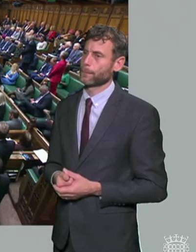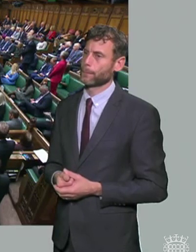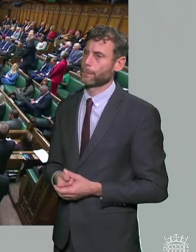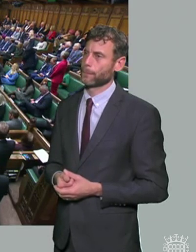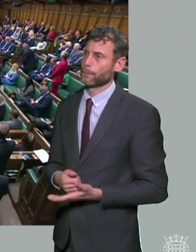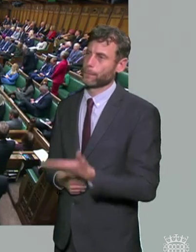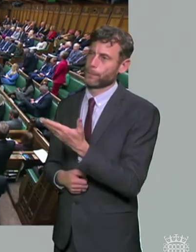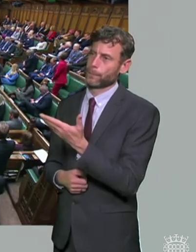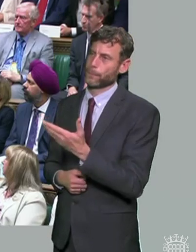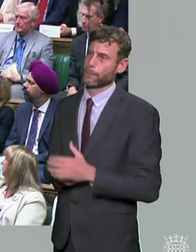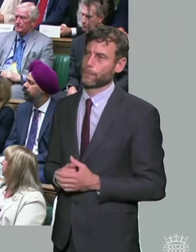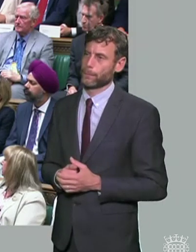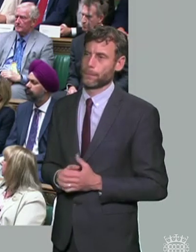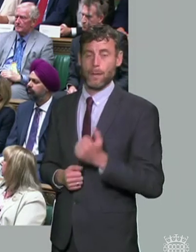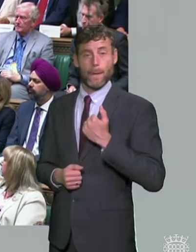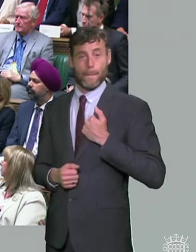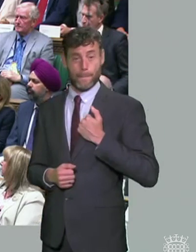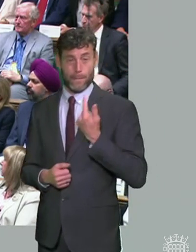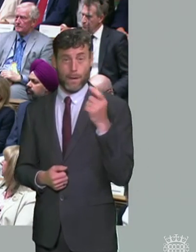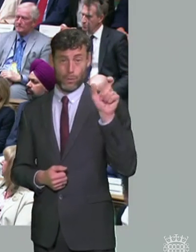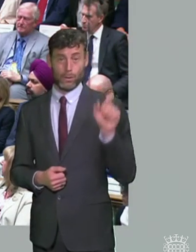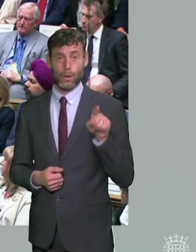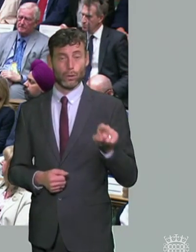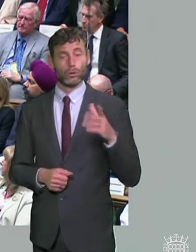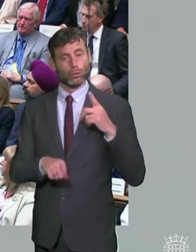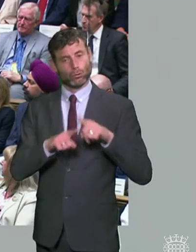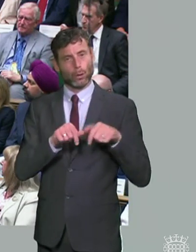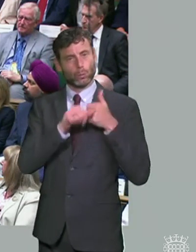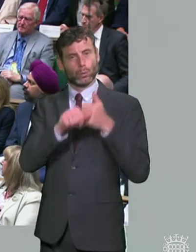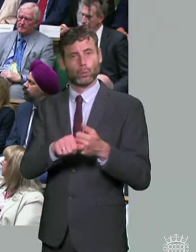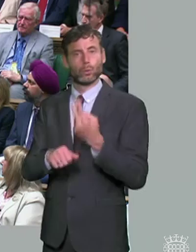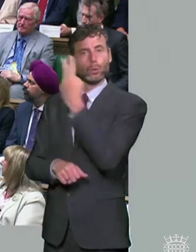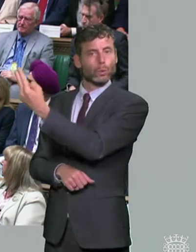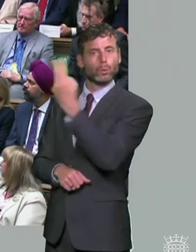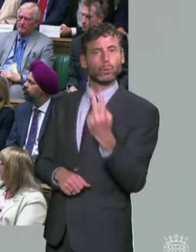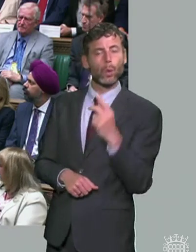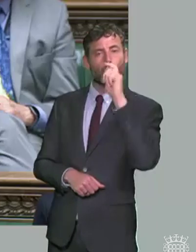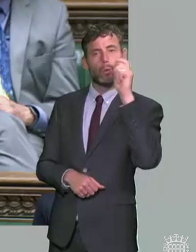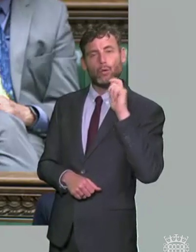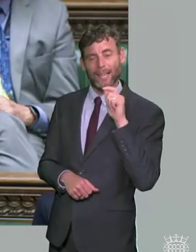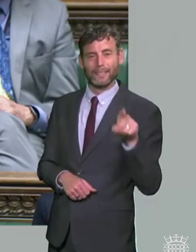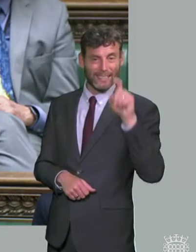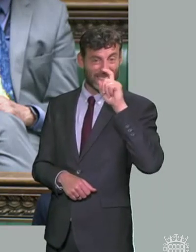My constituent Mark is trying to sponsor two sisters from Ukraine to come to the UK.